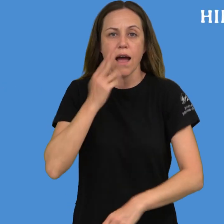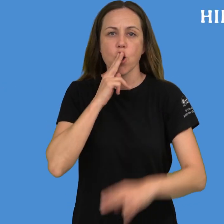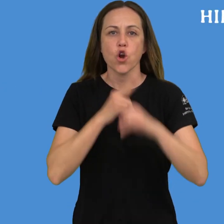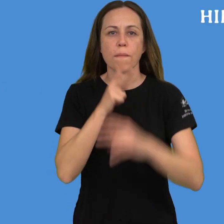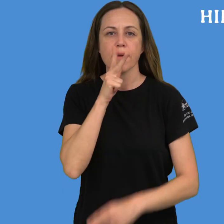nombre